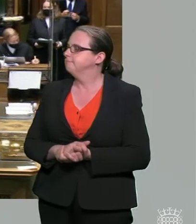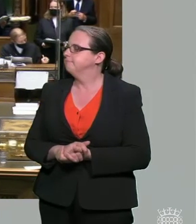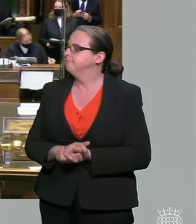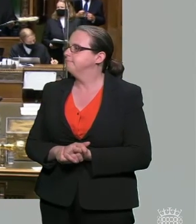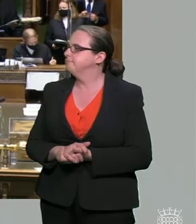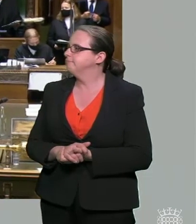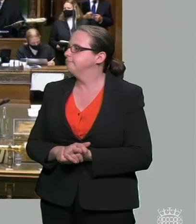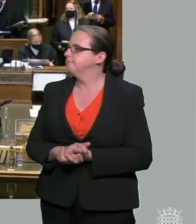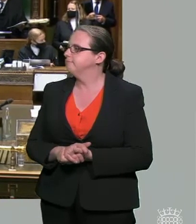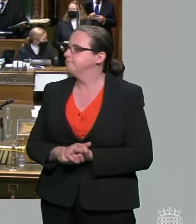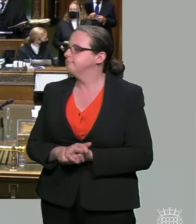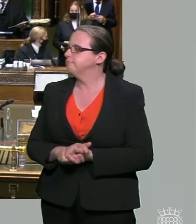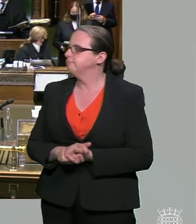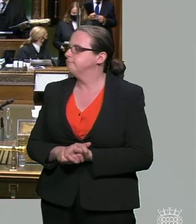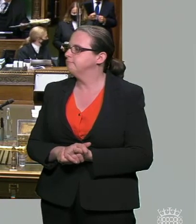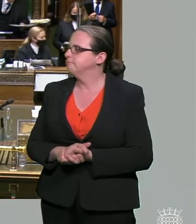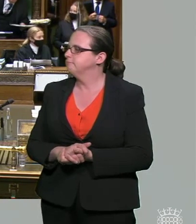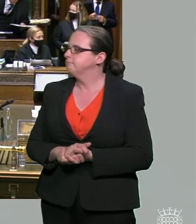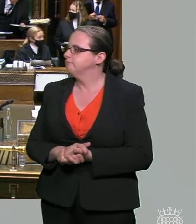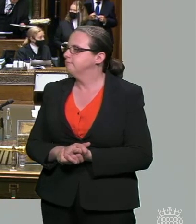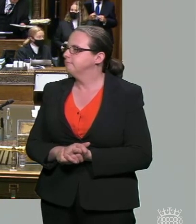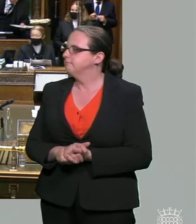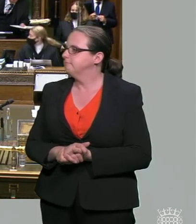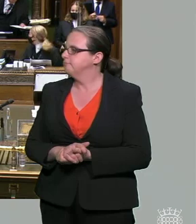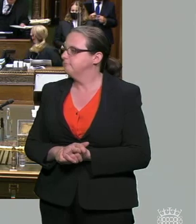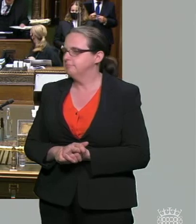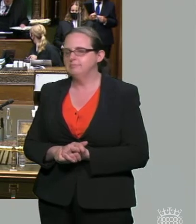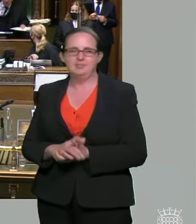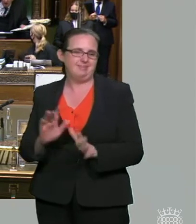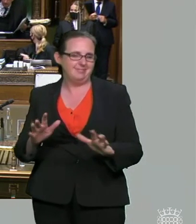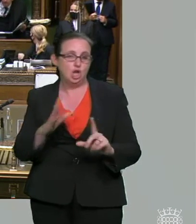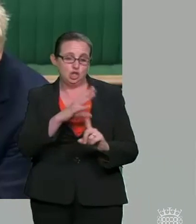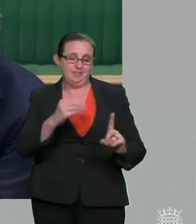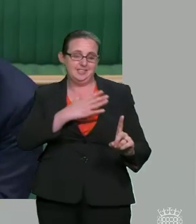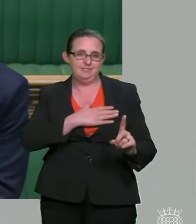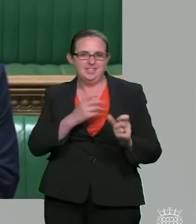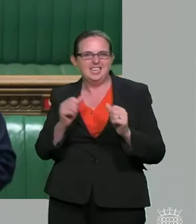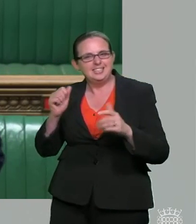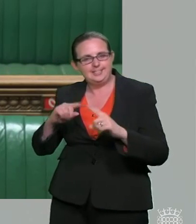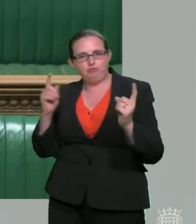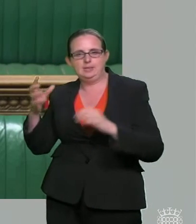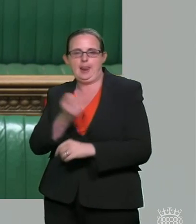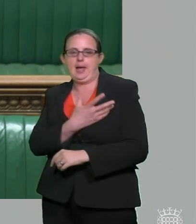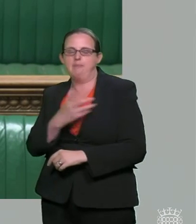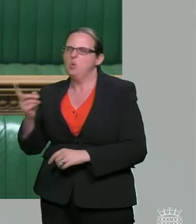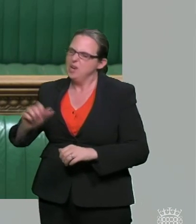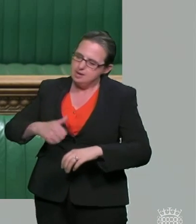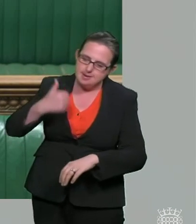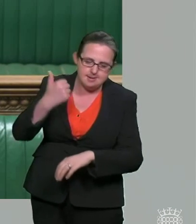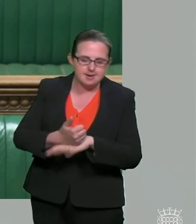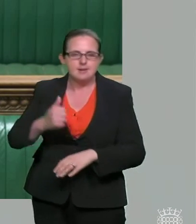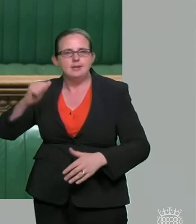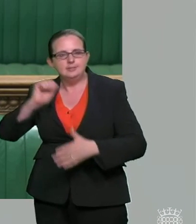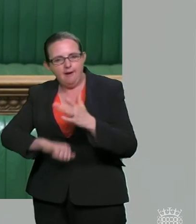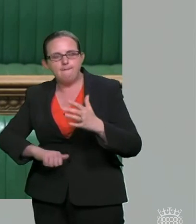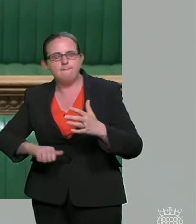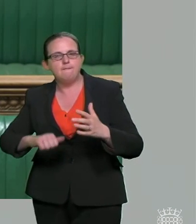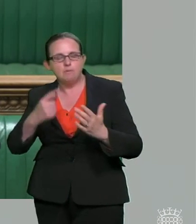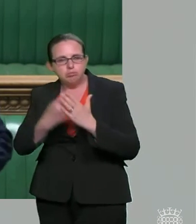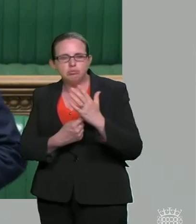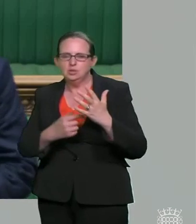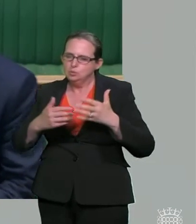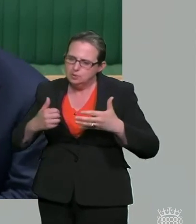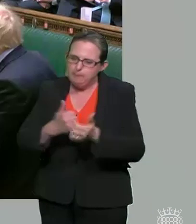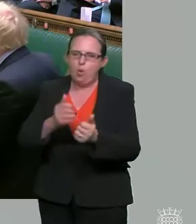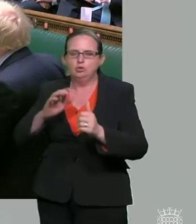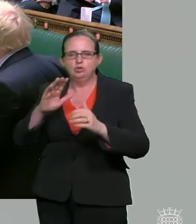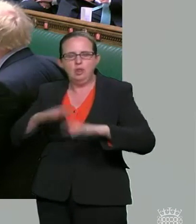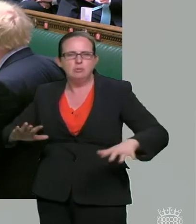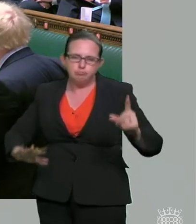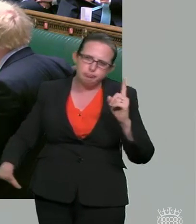Mr Speaker, I will tell you the difference between us and the party opposite: we put in the tough measures that are needed to give kids across the country a better education.